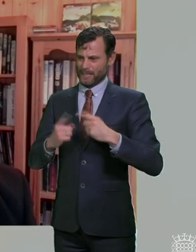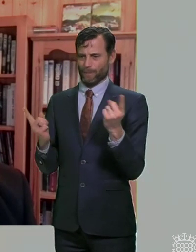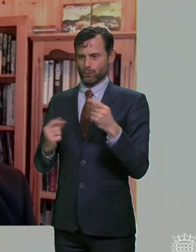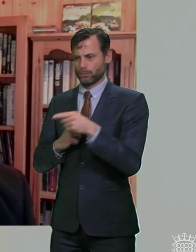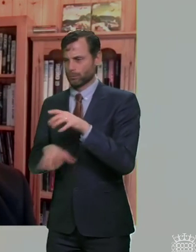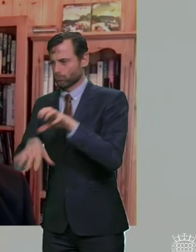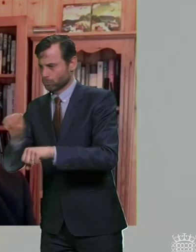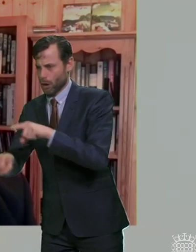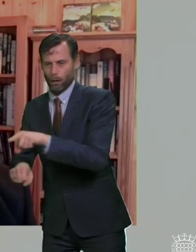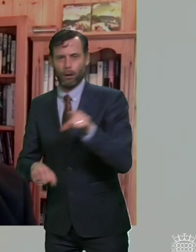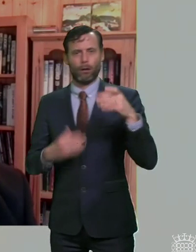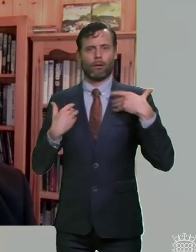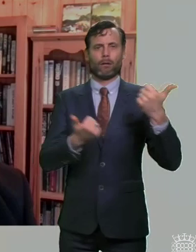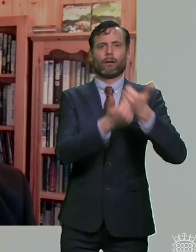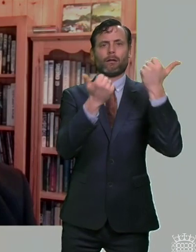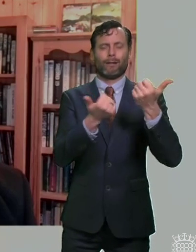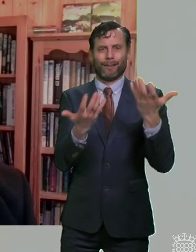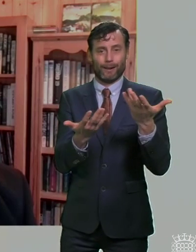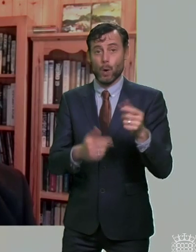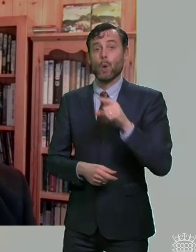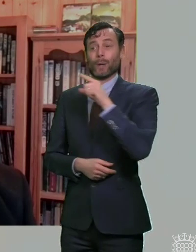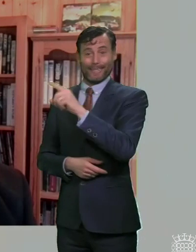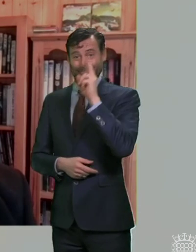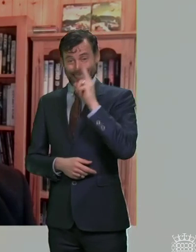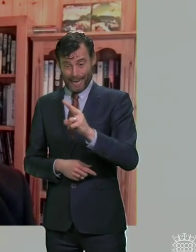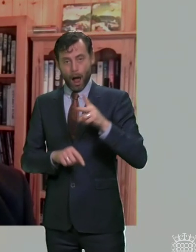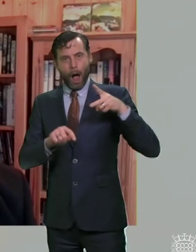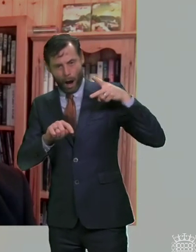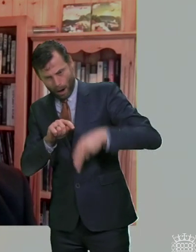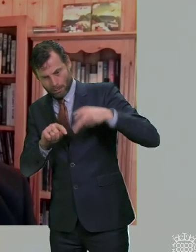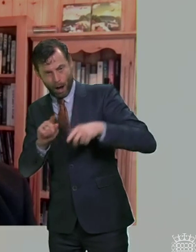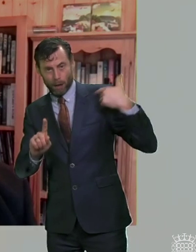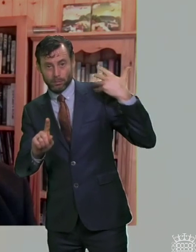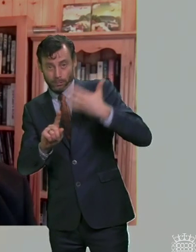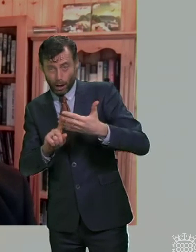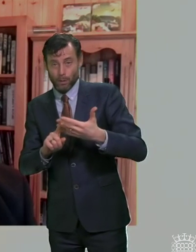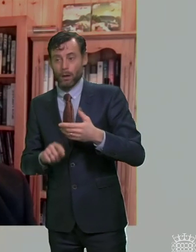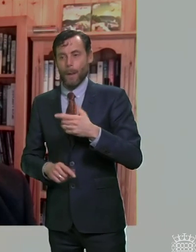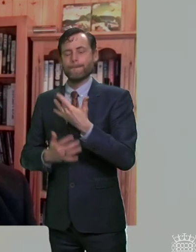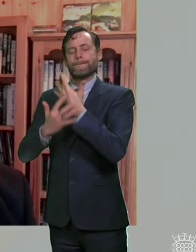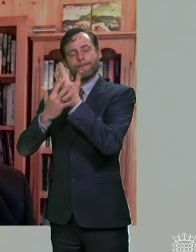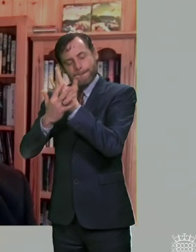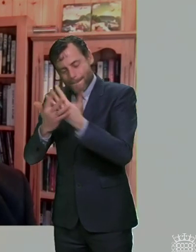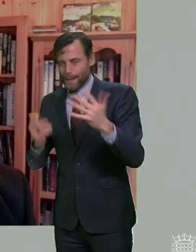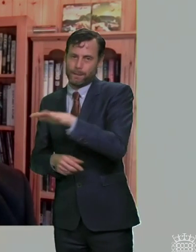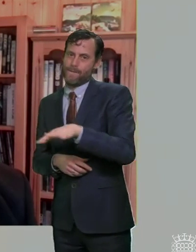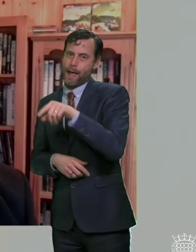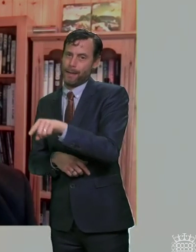After a decade of Tory cuts, millions of families are in poverty and UK unemployment is soaring.